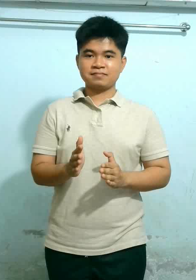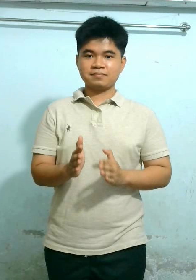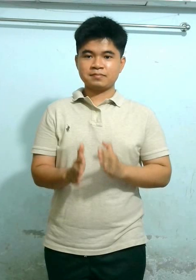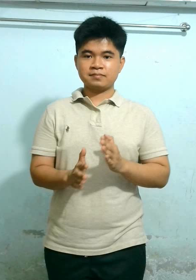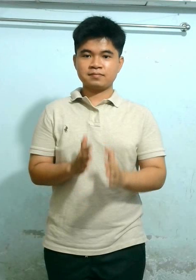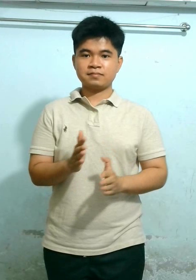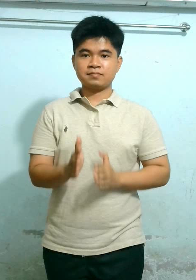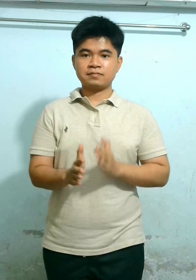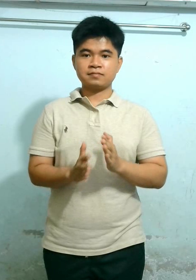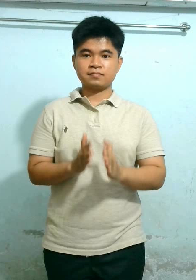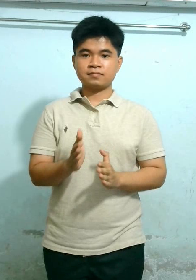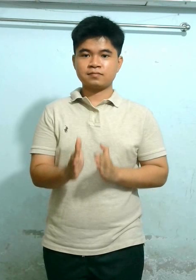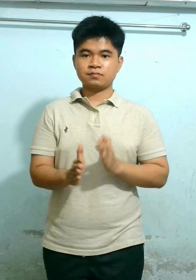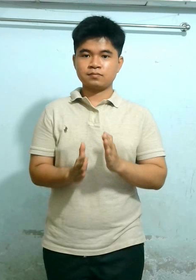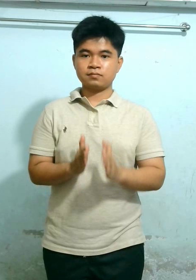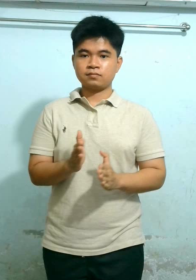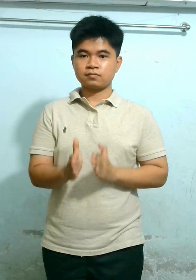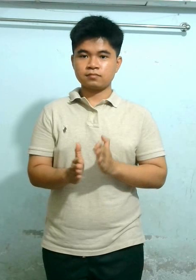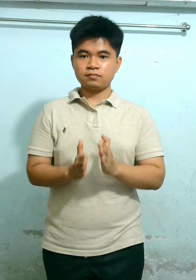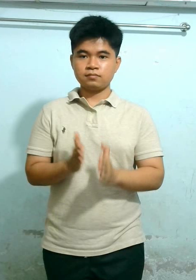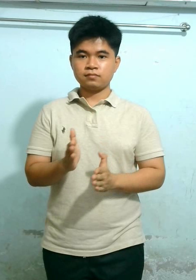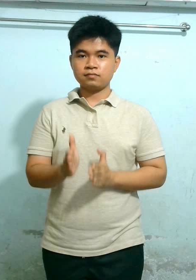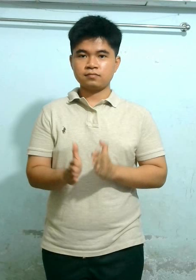ngon ngu ki hieu